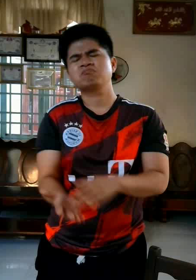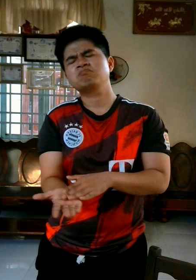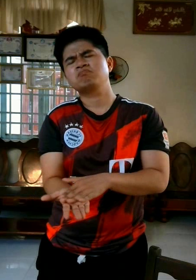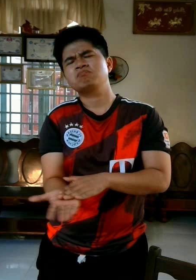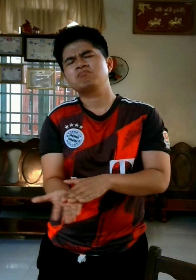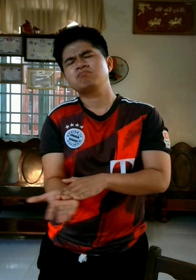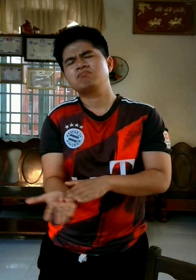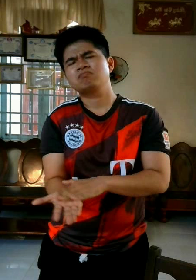xin loi